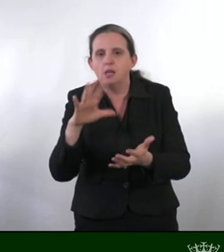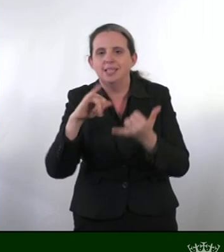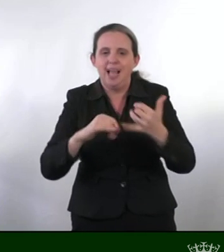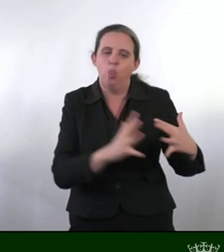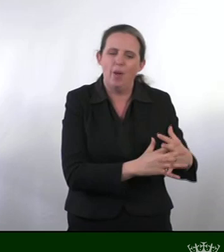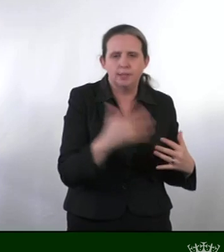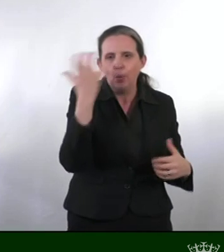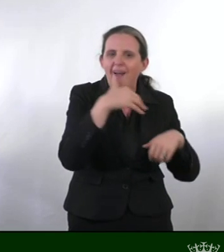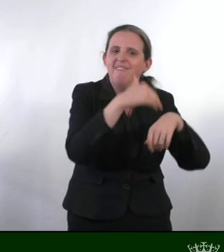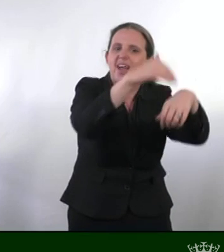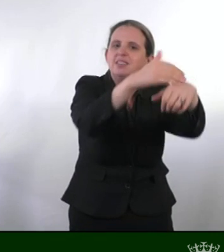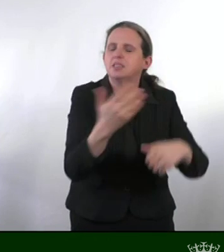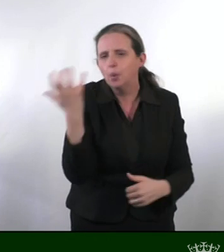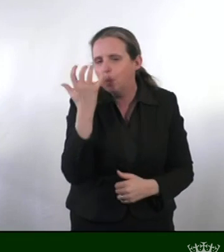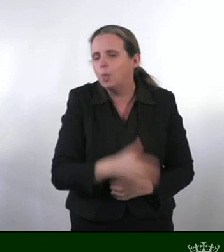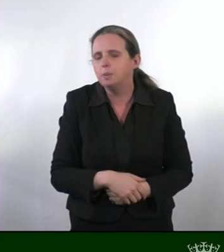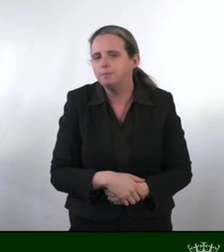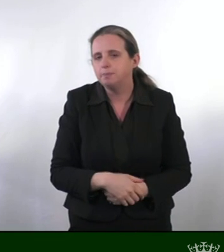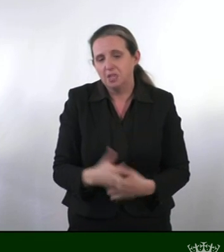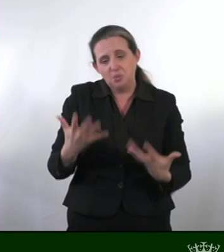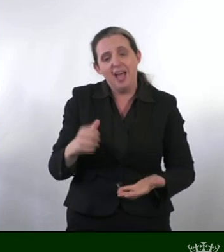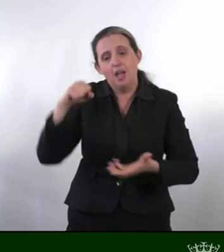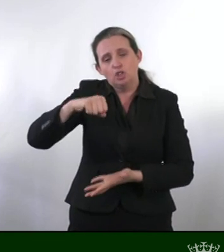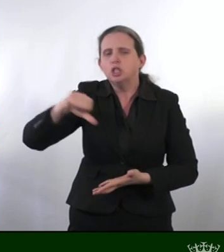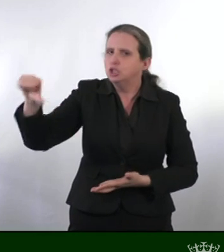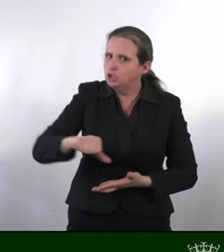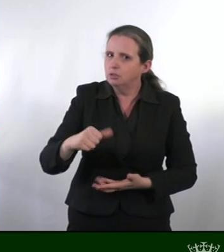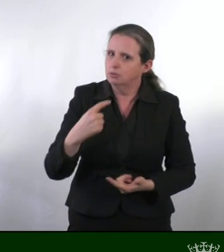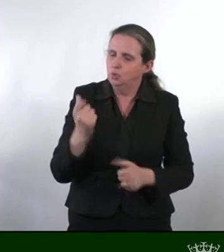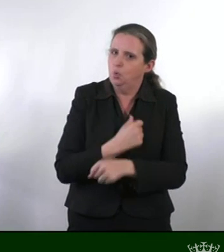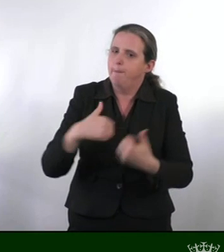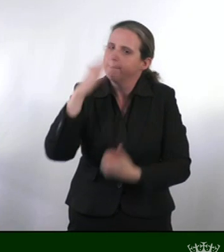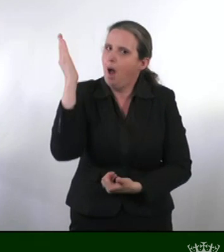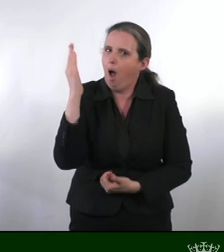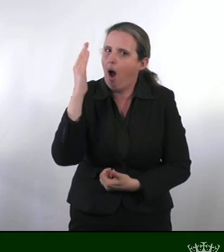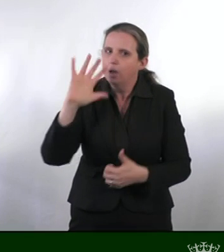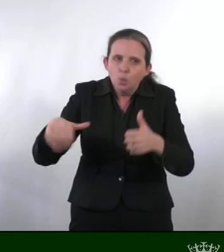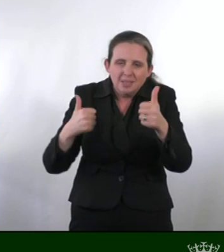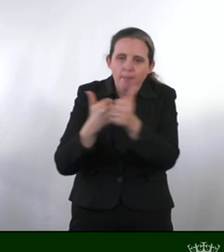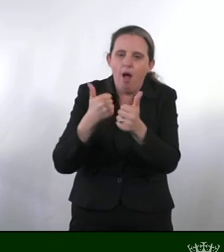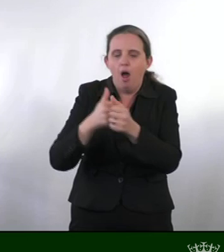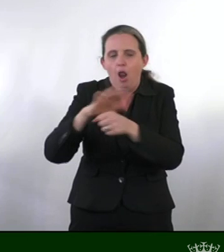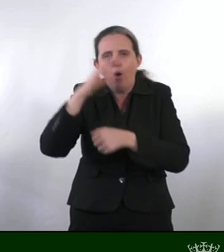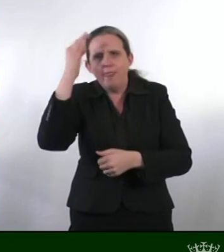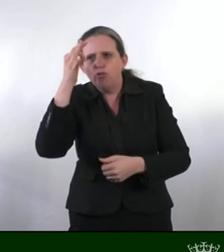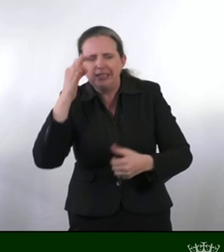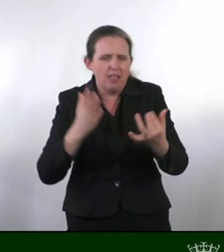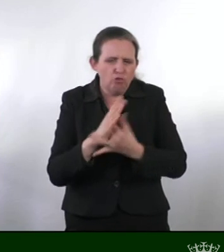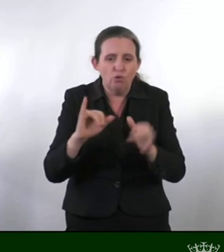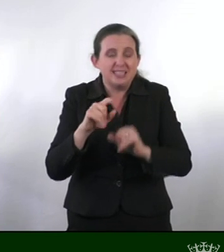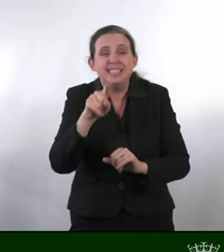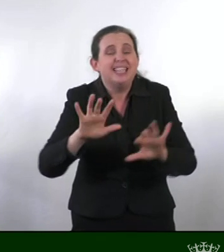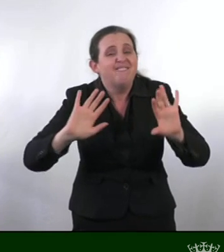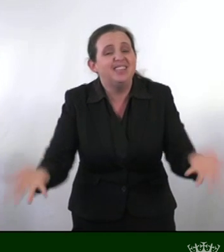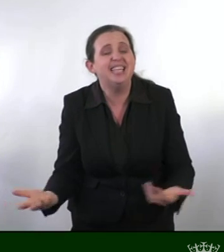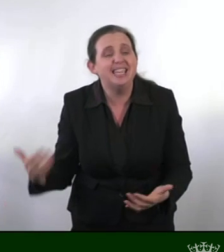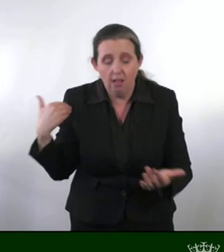Today, the Chancellor could have matched his Government’s promise to do whatever is necessary to support local authorities through this crisis; he did not.